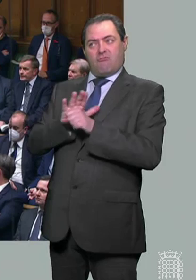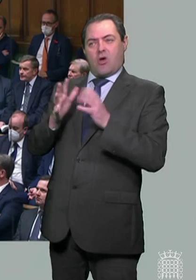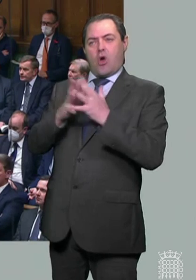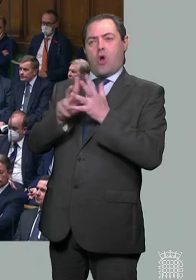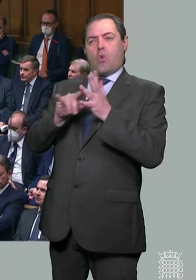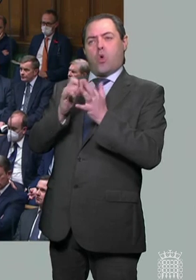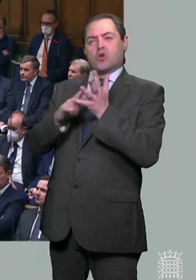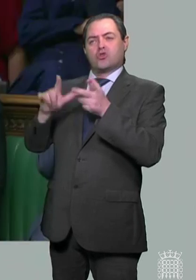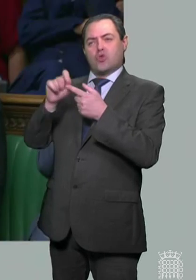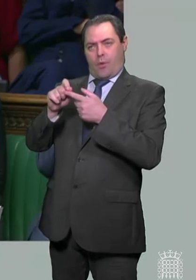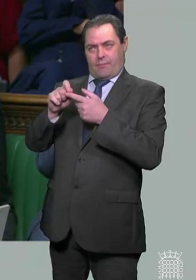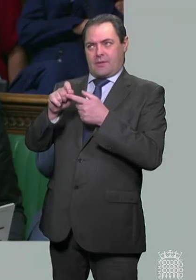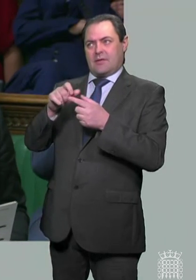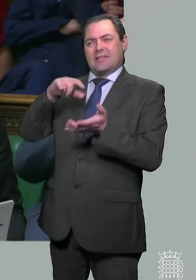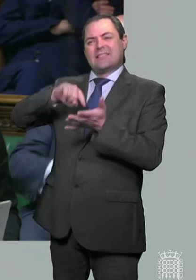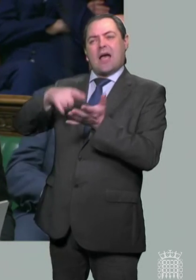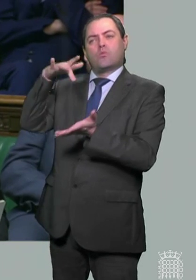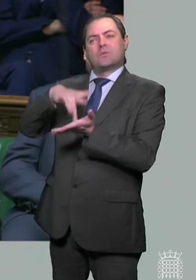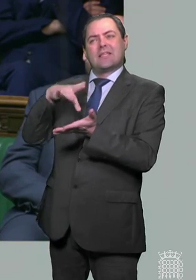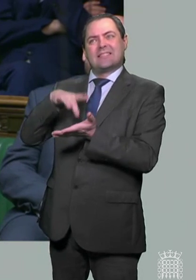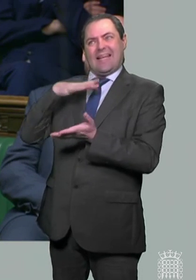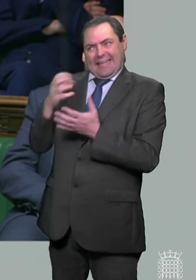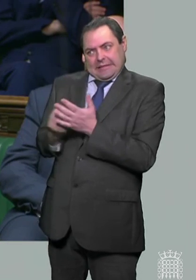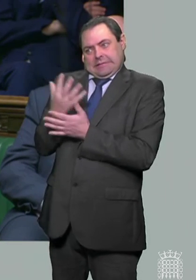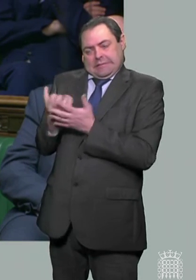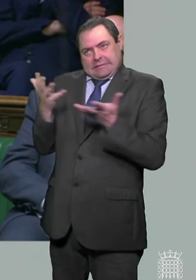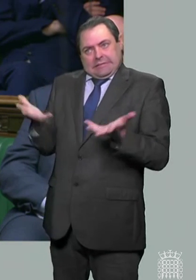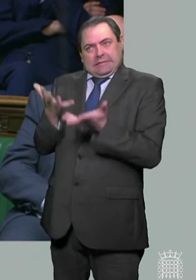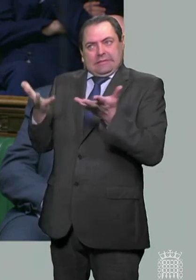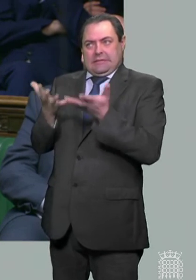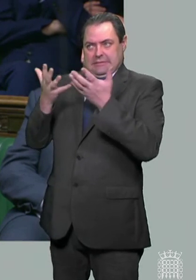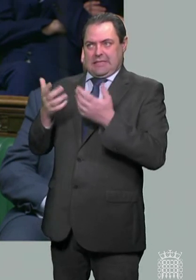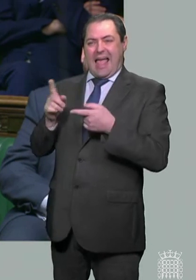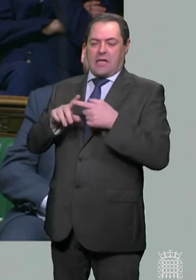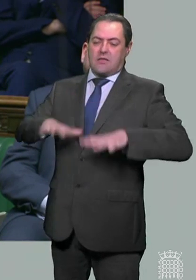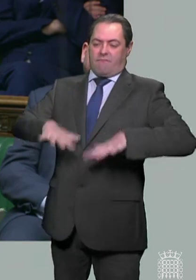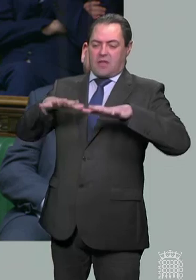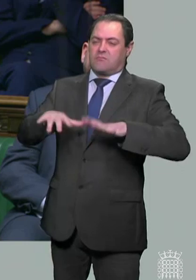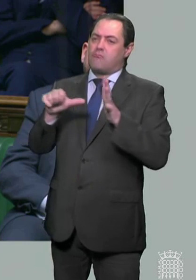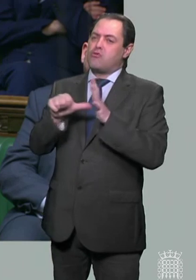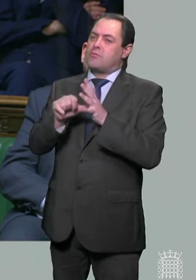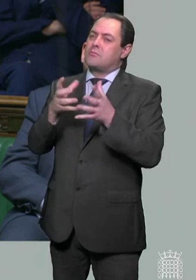In my constituency, our town centre in Worksop is in desperate need of regeneration and of finally solving our flooding problems.